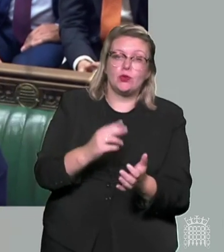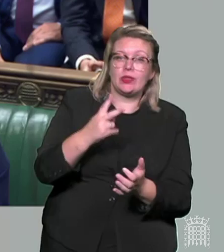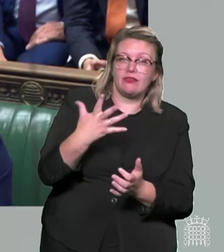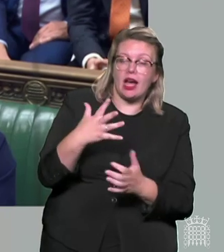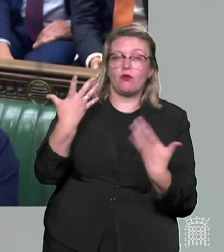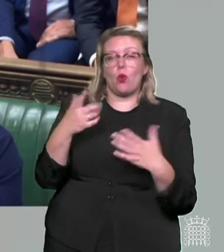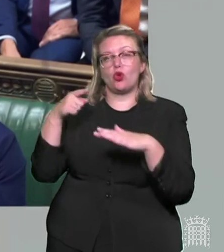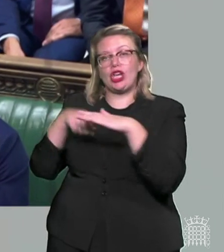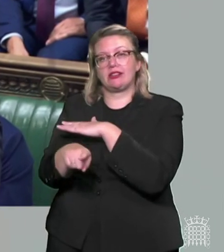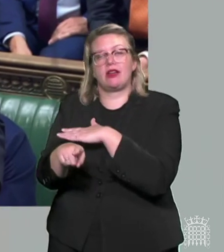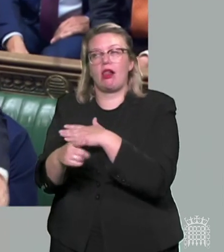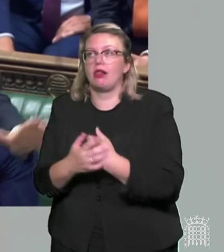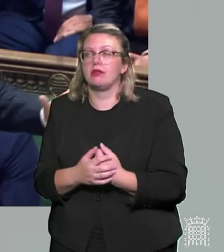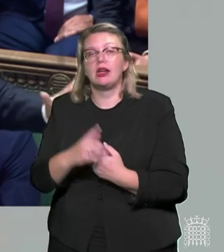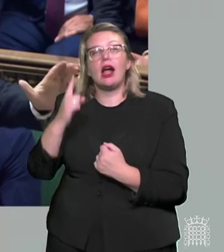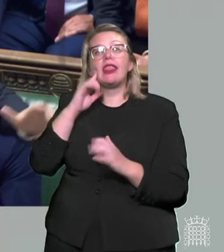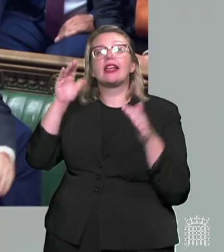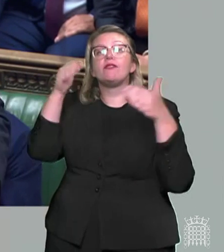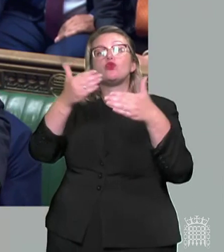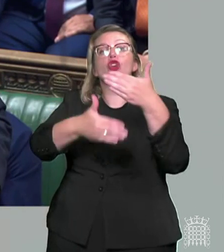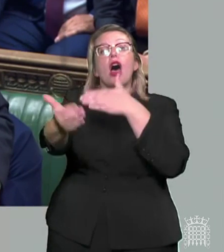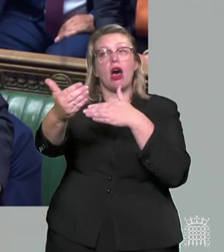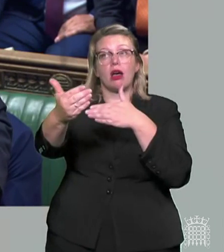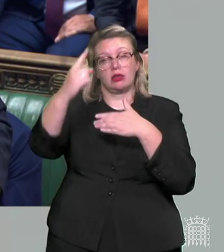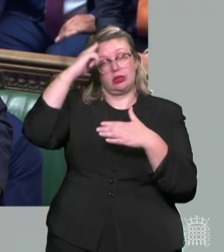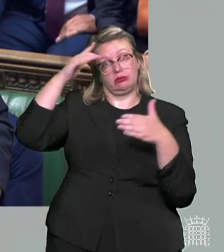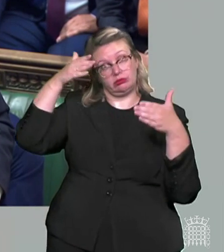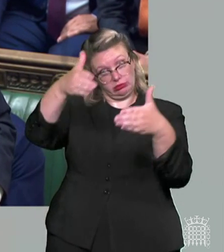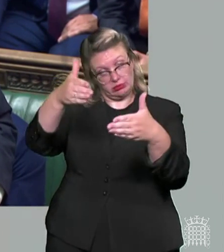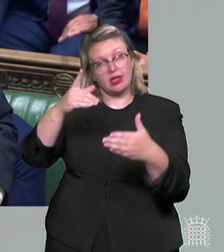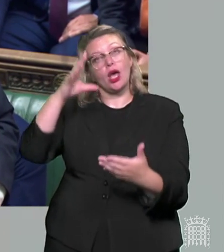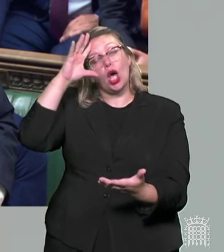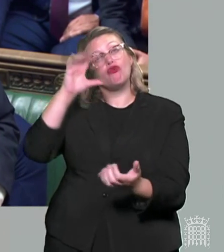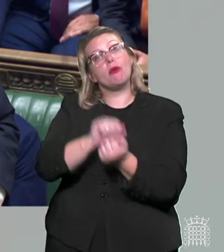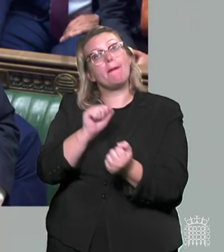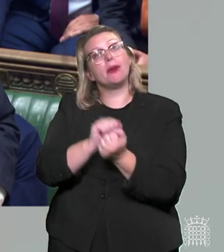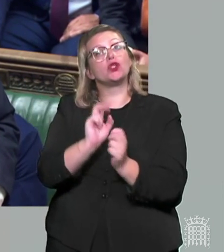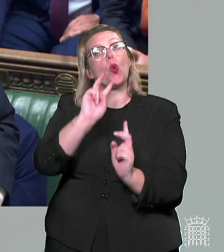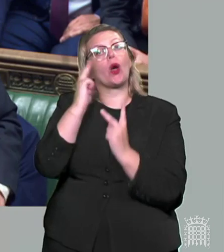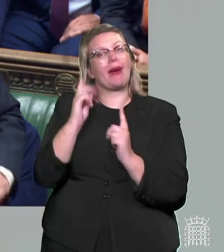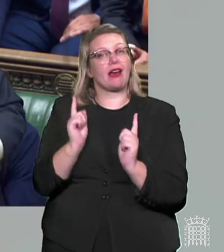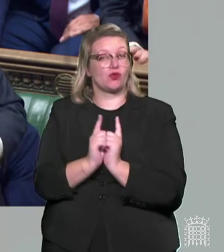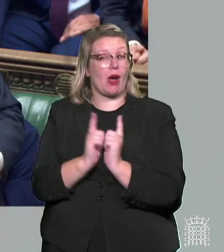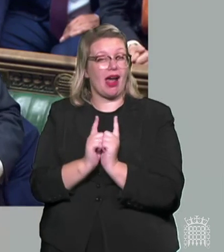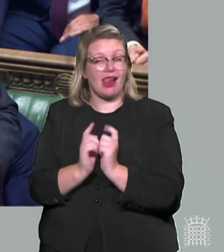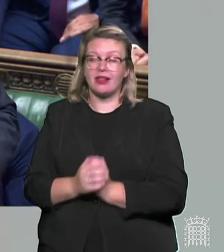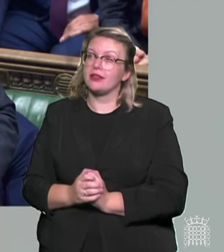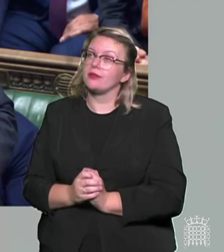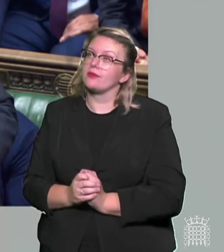Focus on the road ahead, but always remember to check the rear-view mirror.